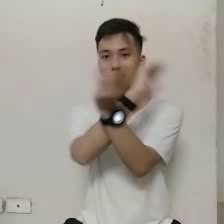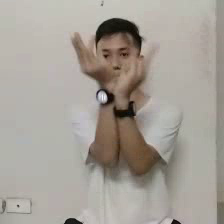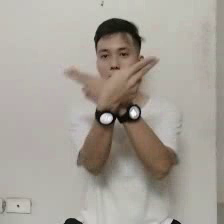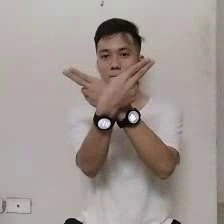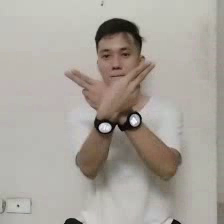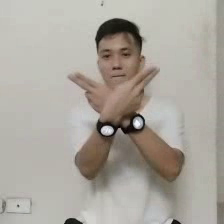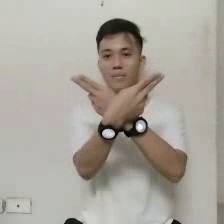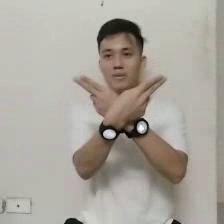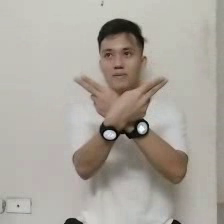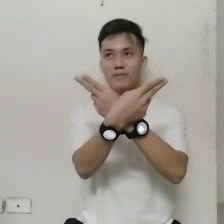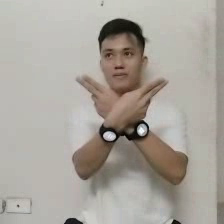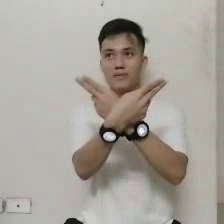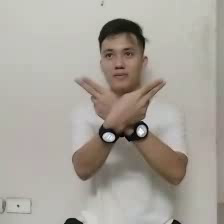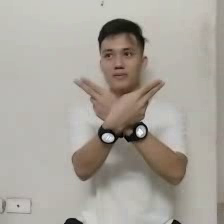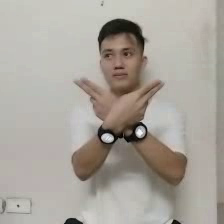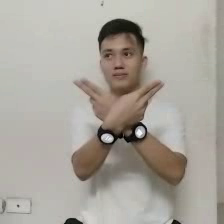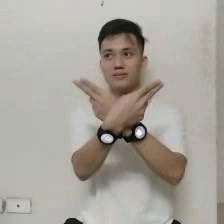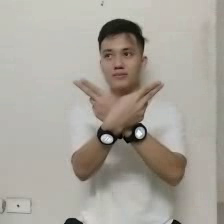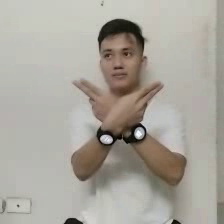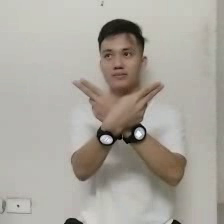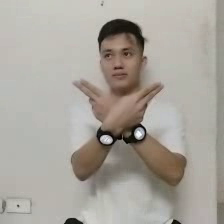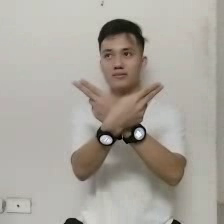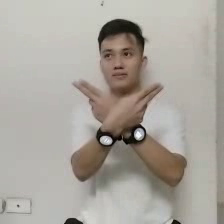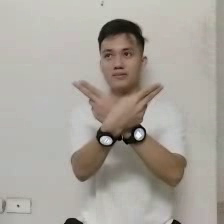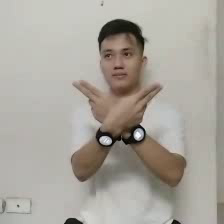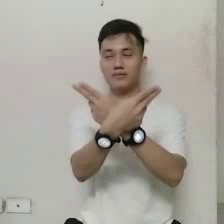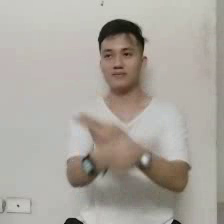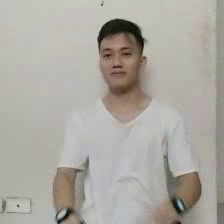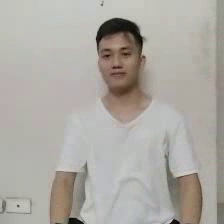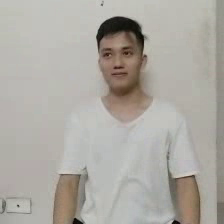Phục hồi